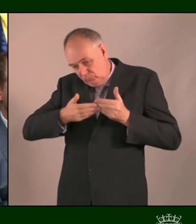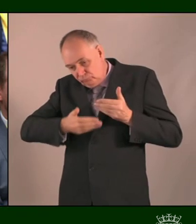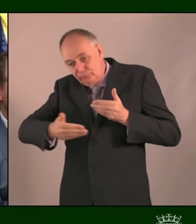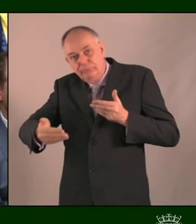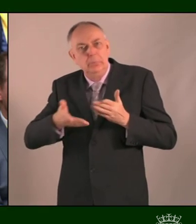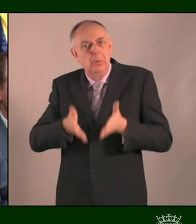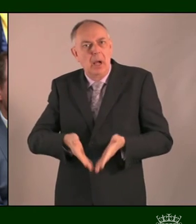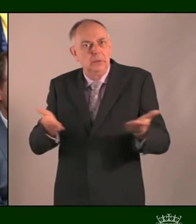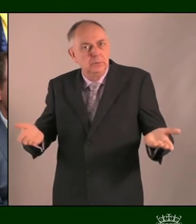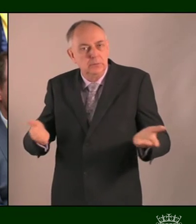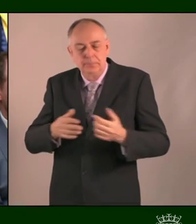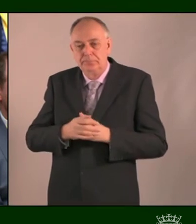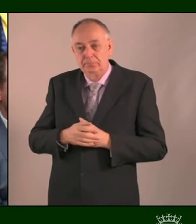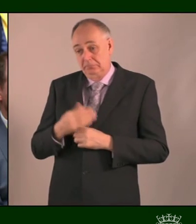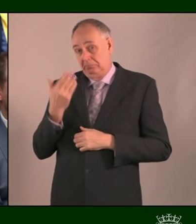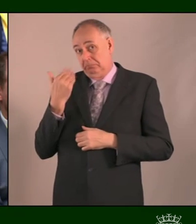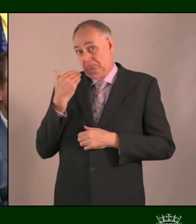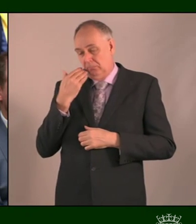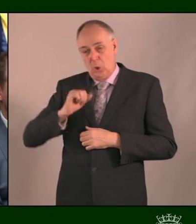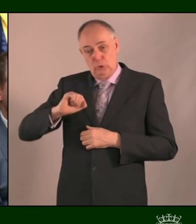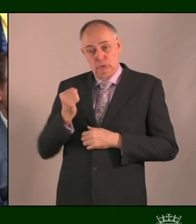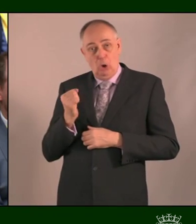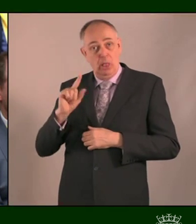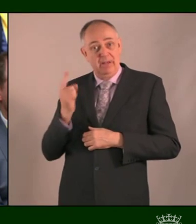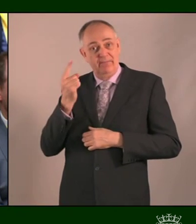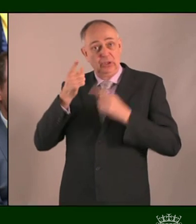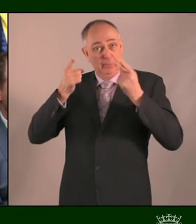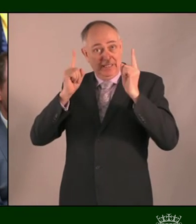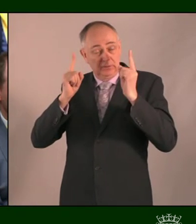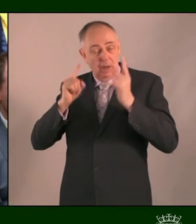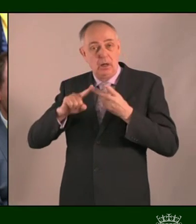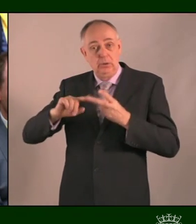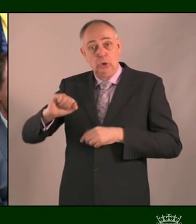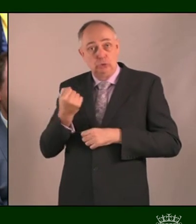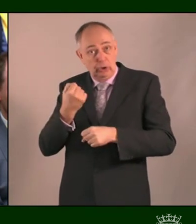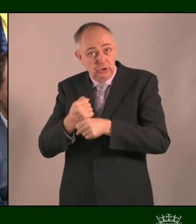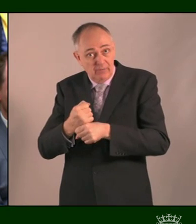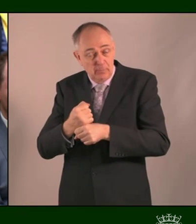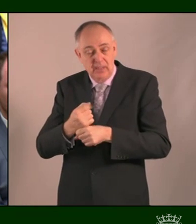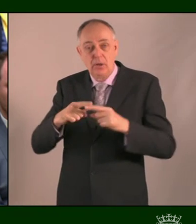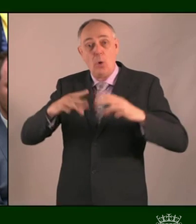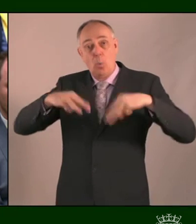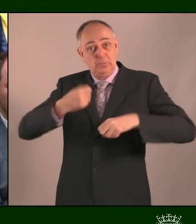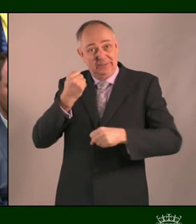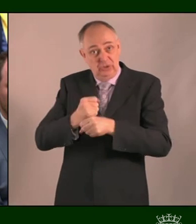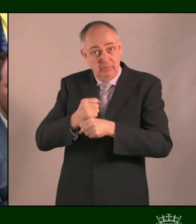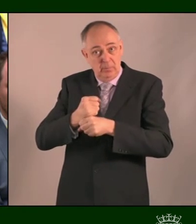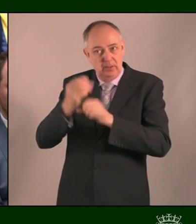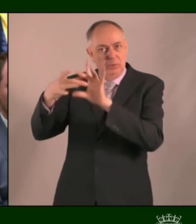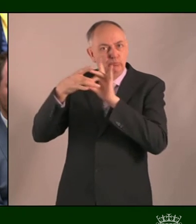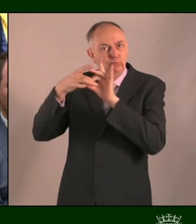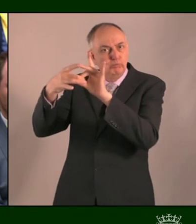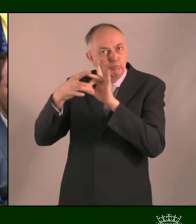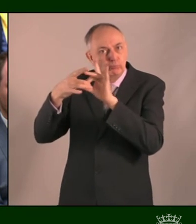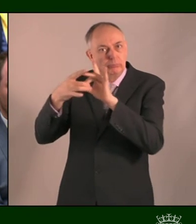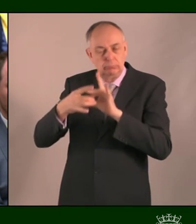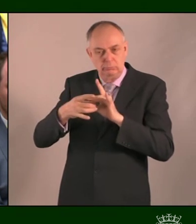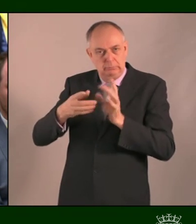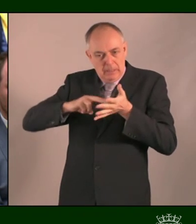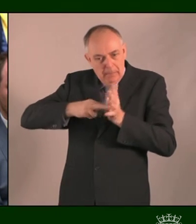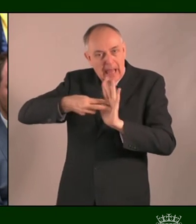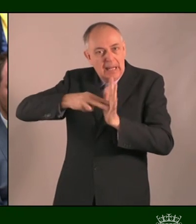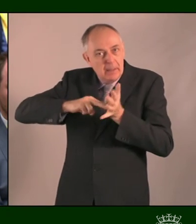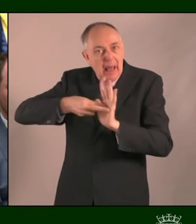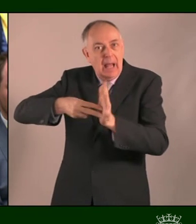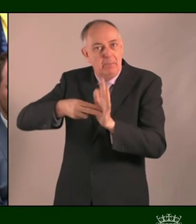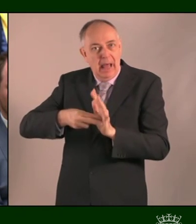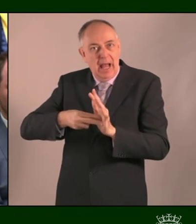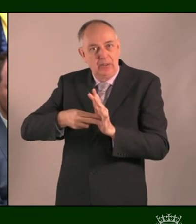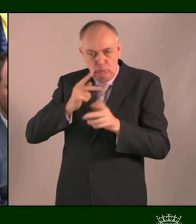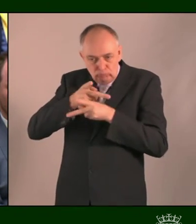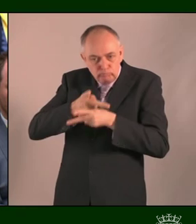In the past few days, Scotland’s First Minister, the Scottish Government and the Westminster Government have been working closely together to put plans in place to protect all our people.